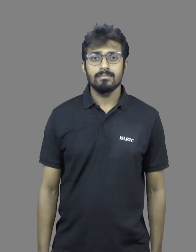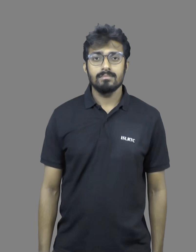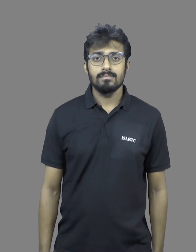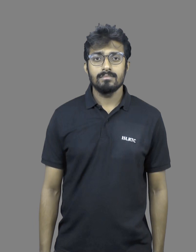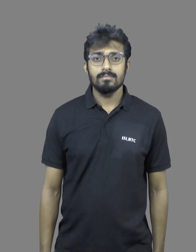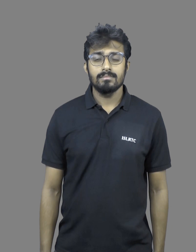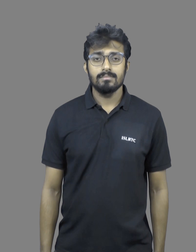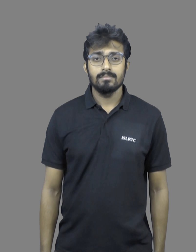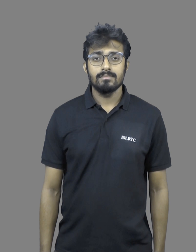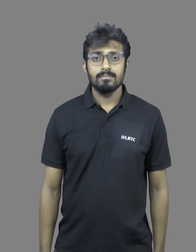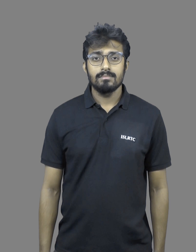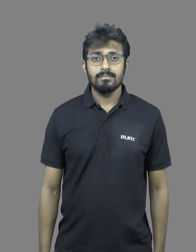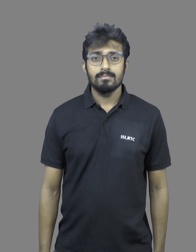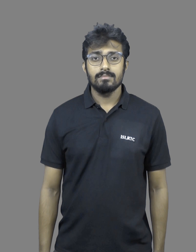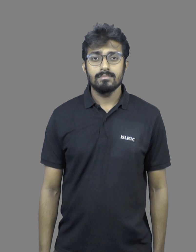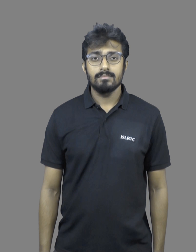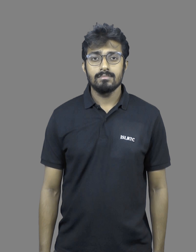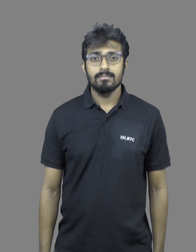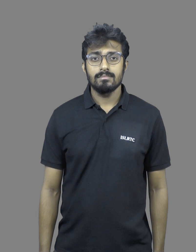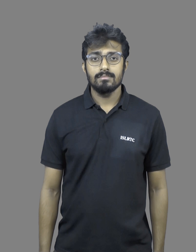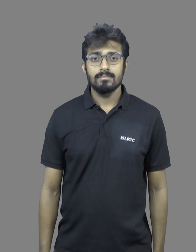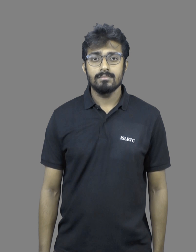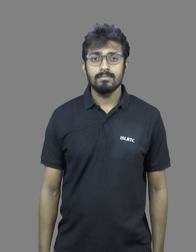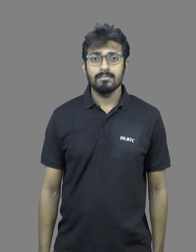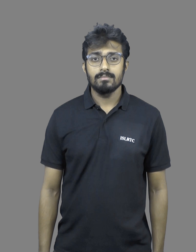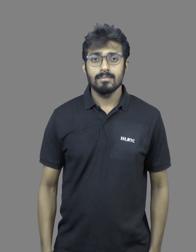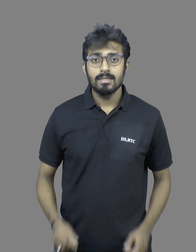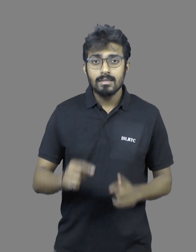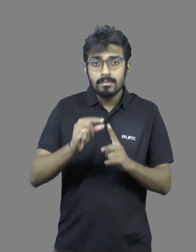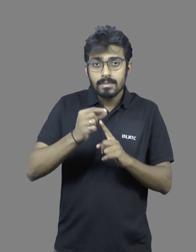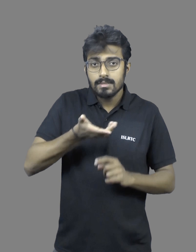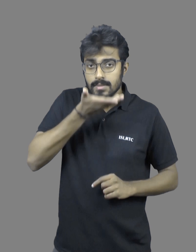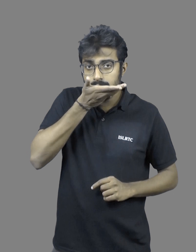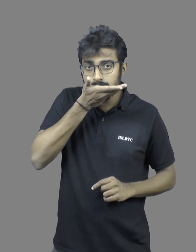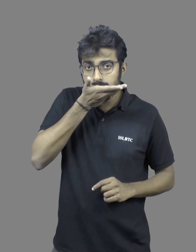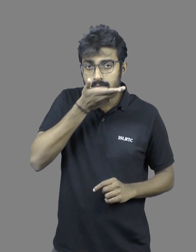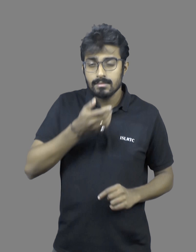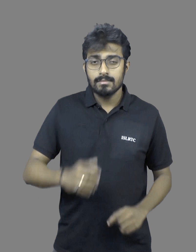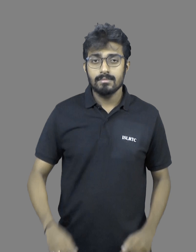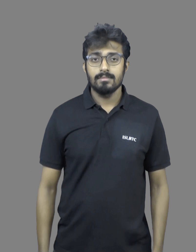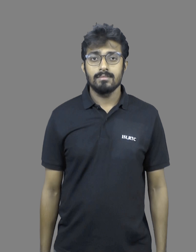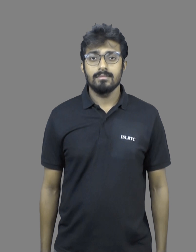Panipat